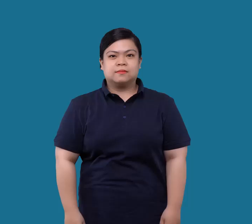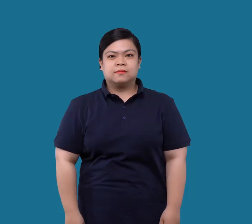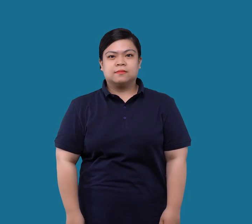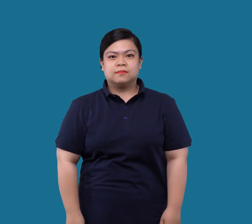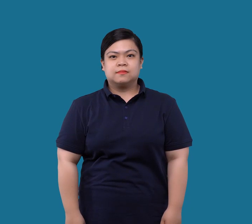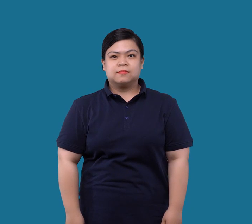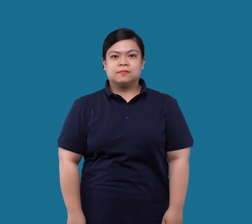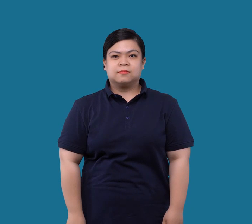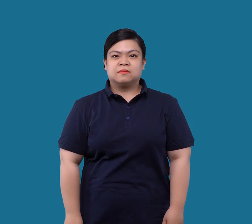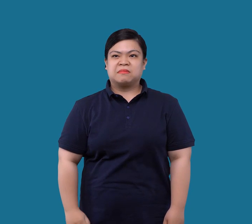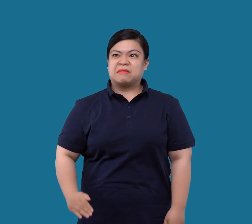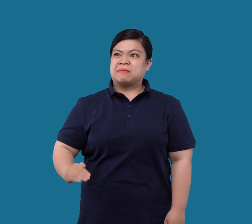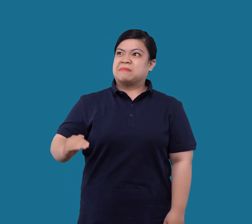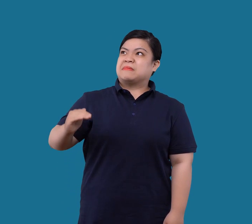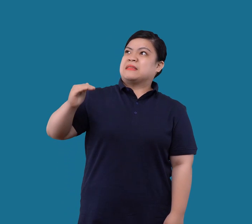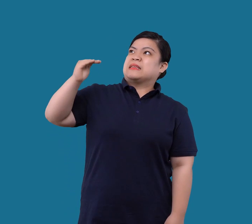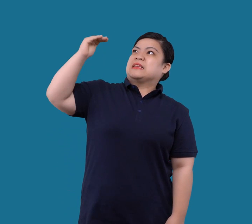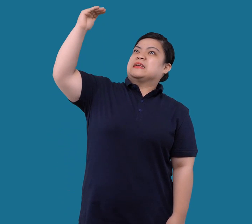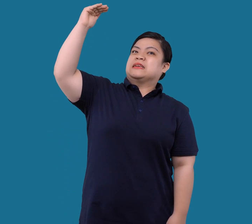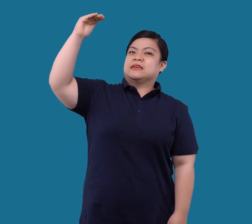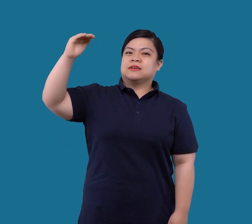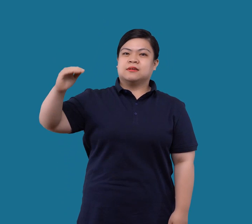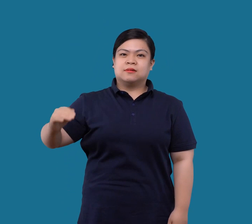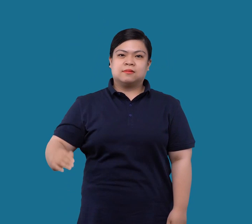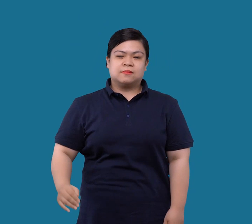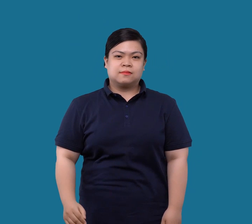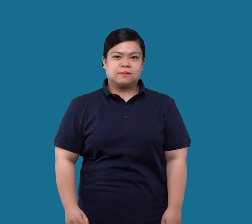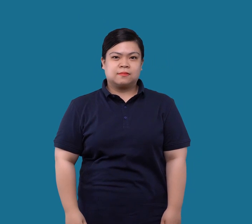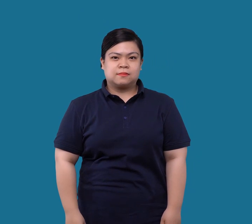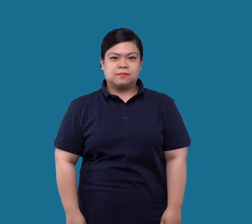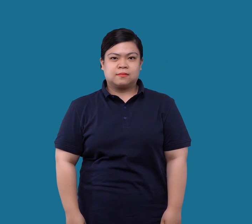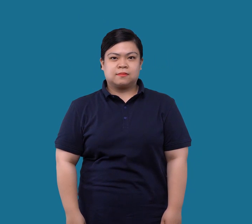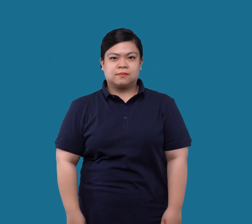cao (vật)